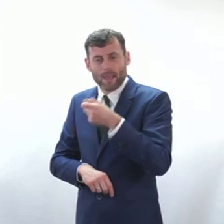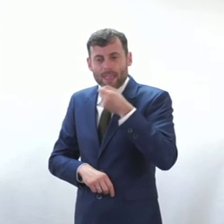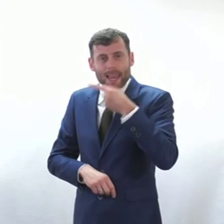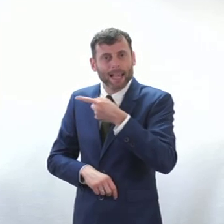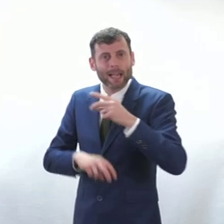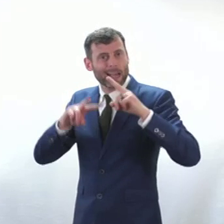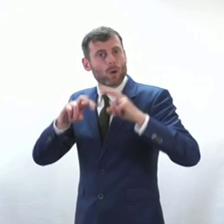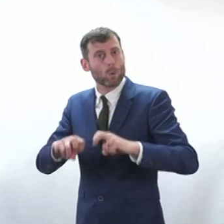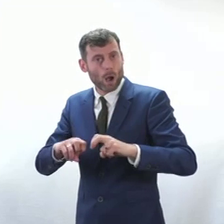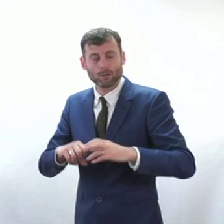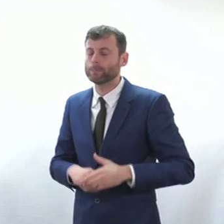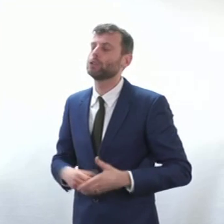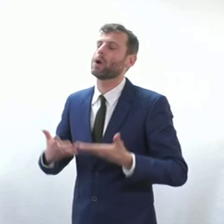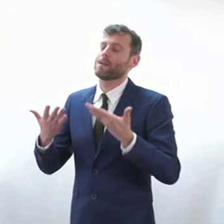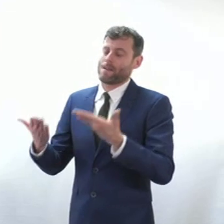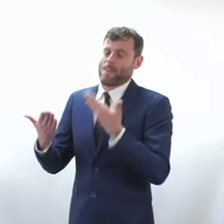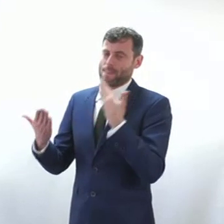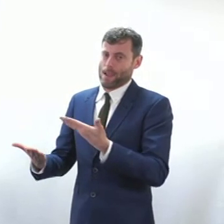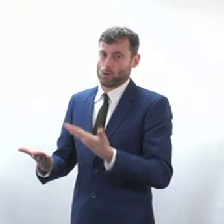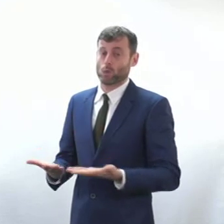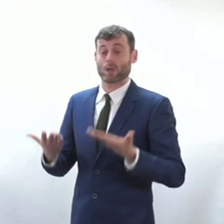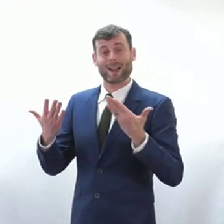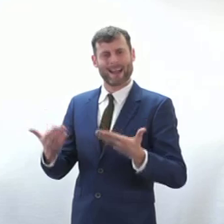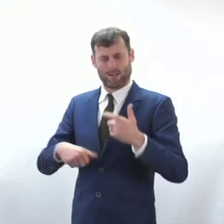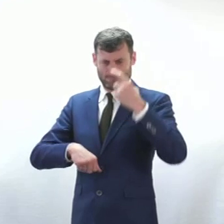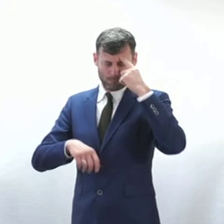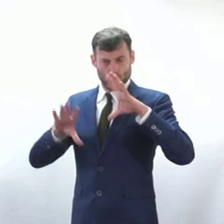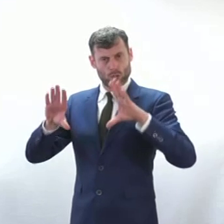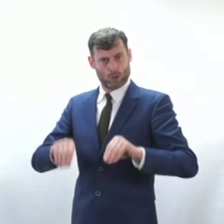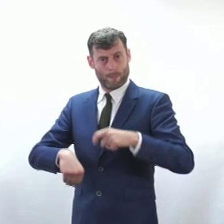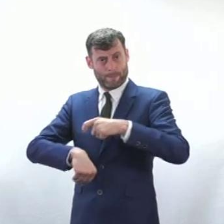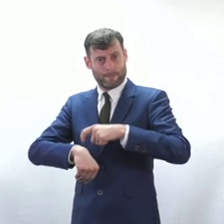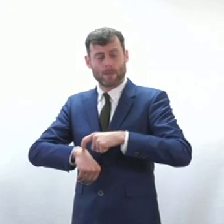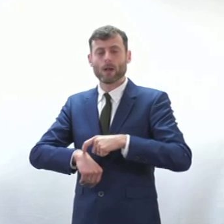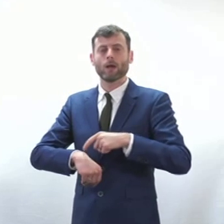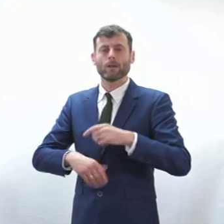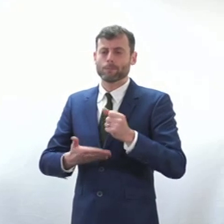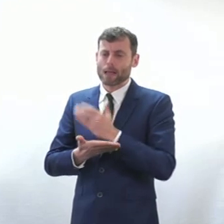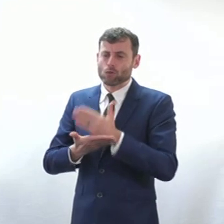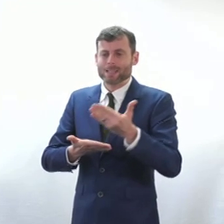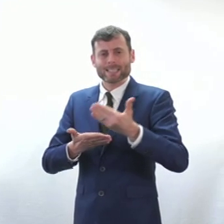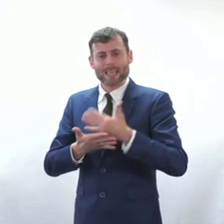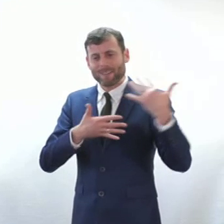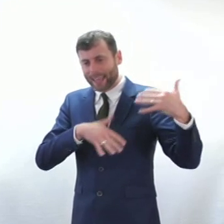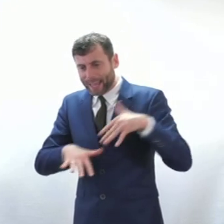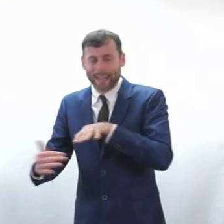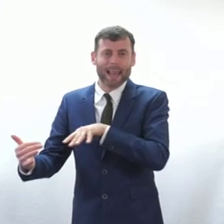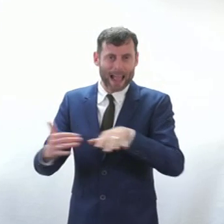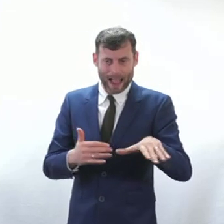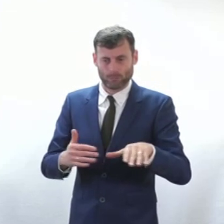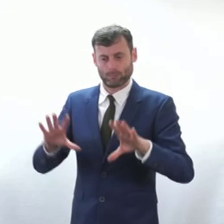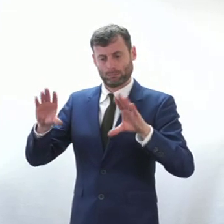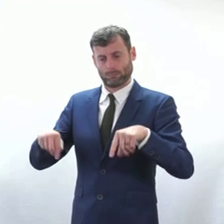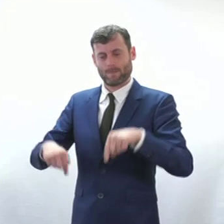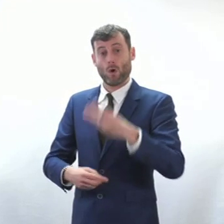Thank you, Prime Minister. In order to allow the safe exit of hon. Members who participated in this item of business and the safe arrival of those participating in the next, I suspend the House for a few minutes.